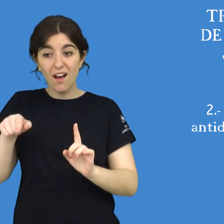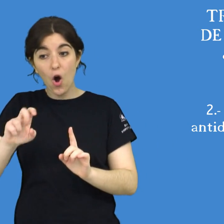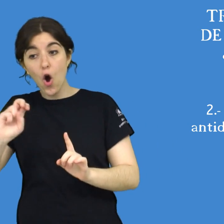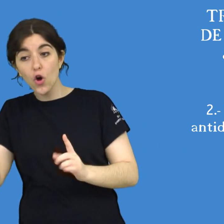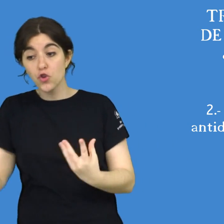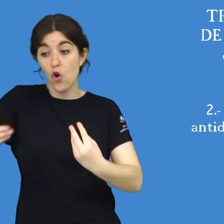otro